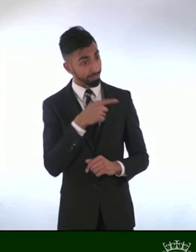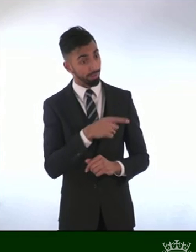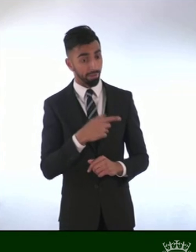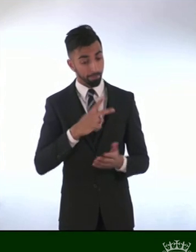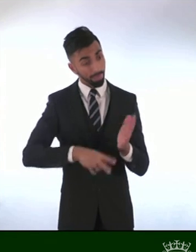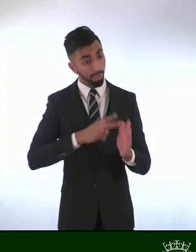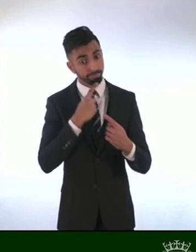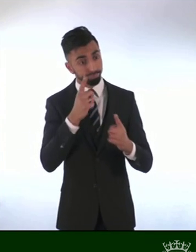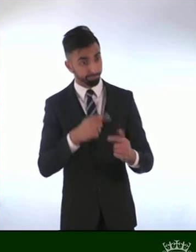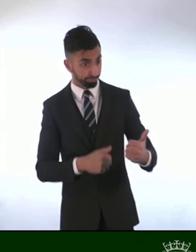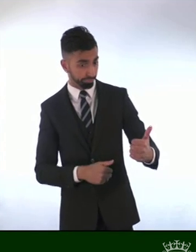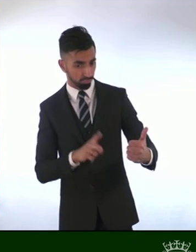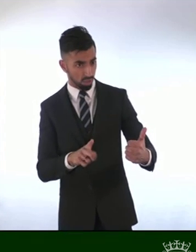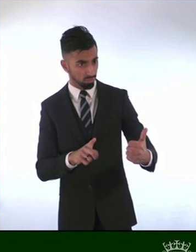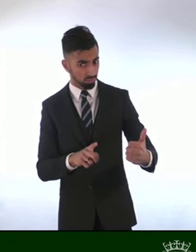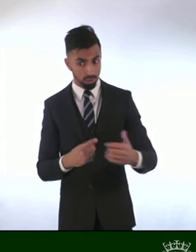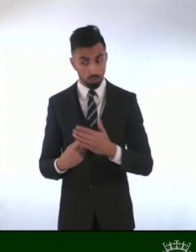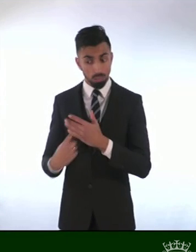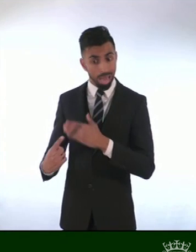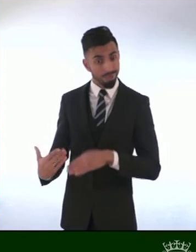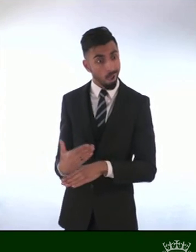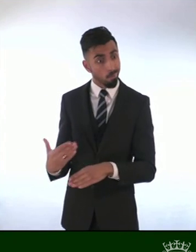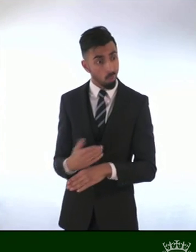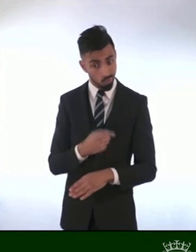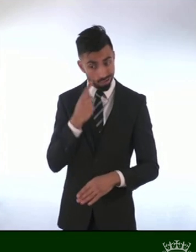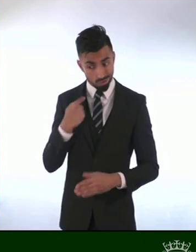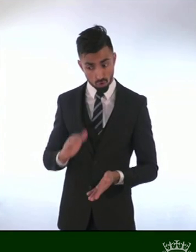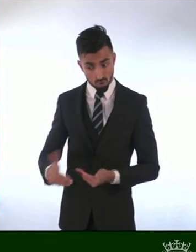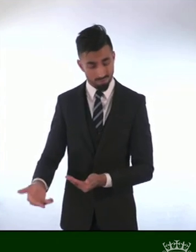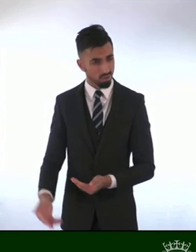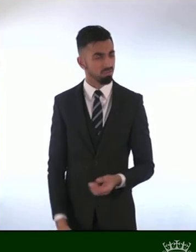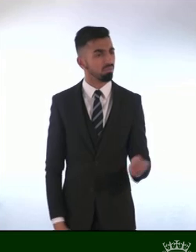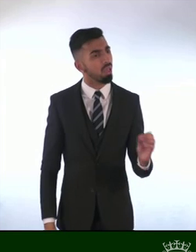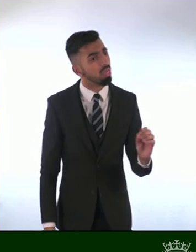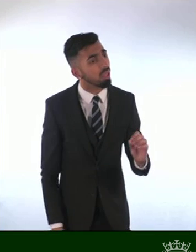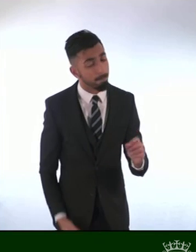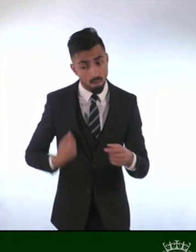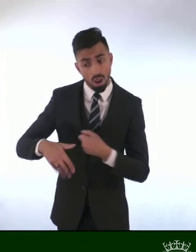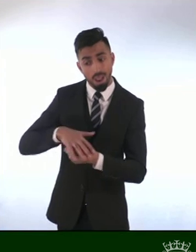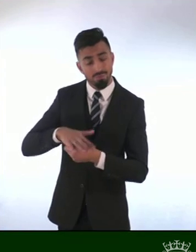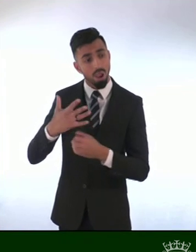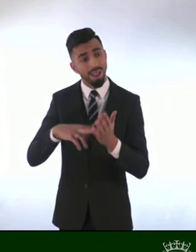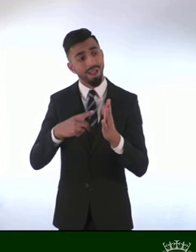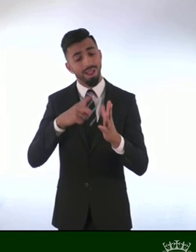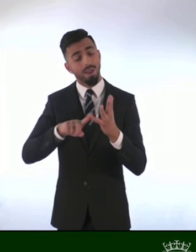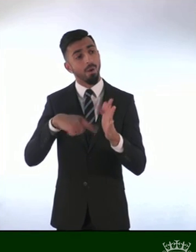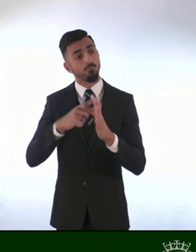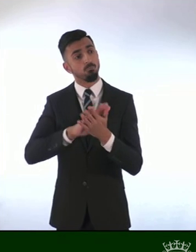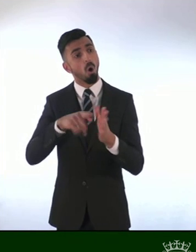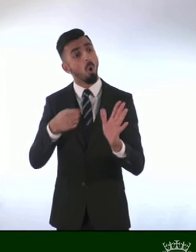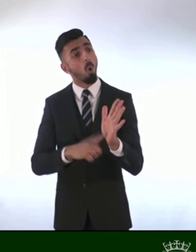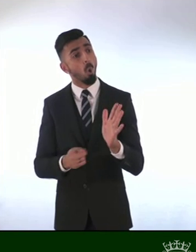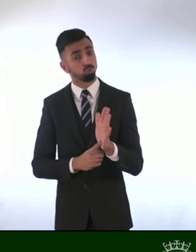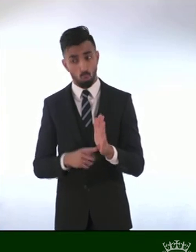My constituency of Vauxhall has an estimated 30,000 self-employed workers, and a lot of those people already feel the financial pinch.